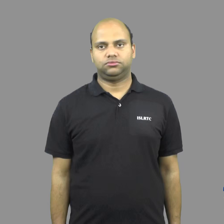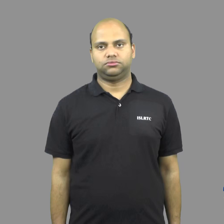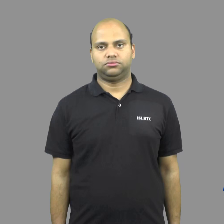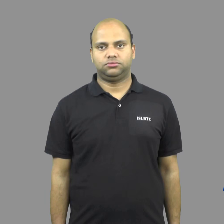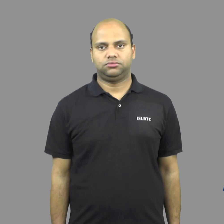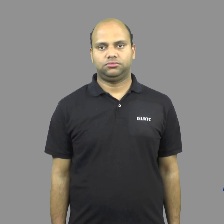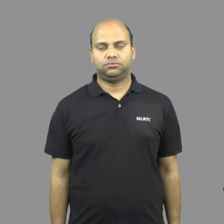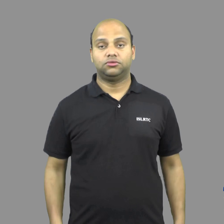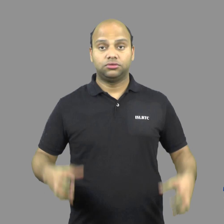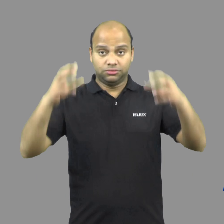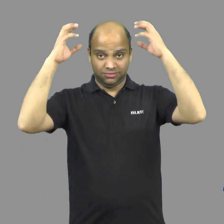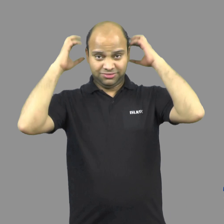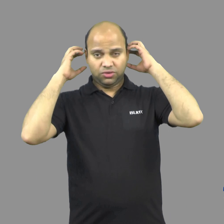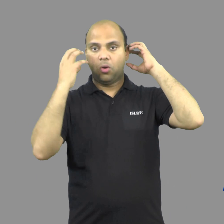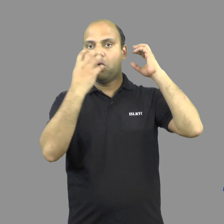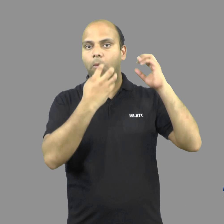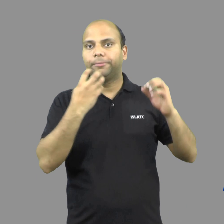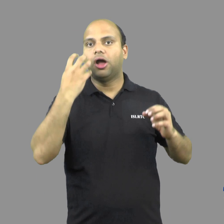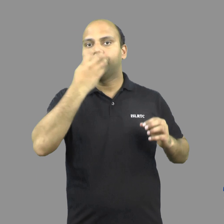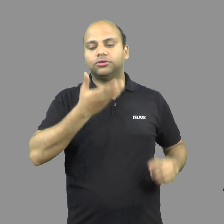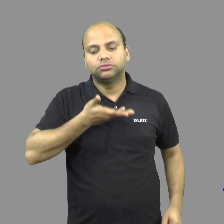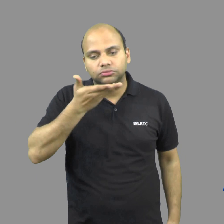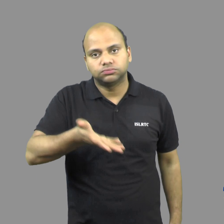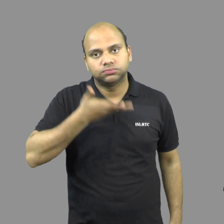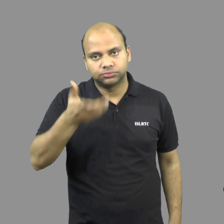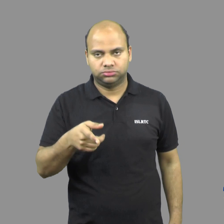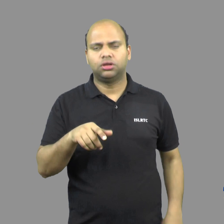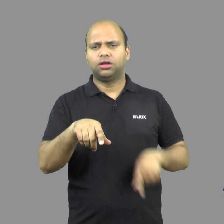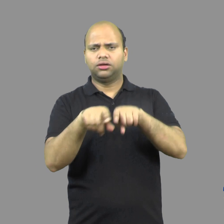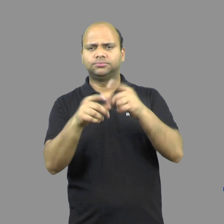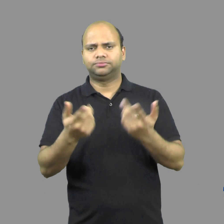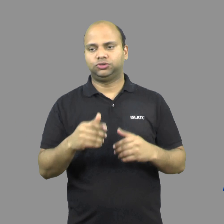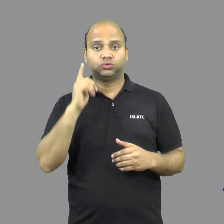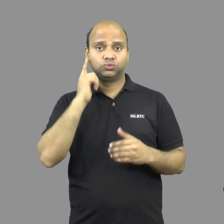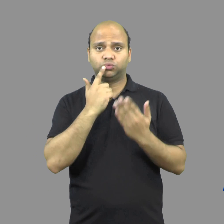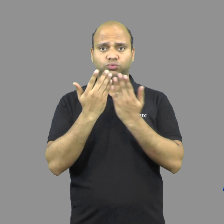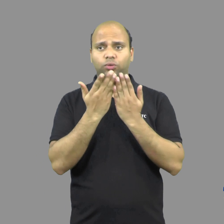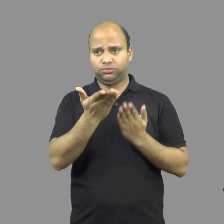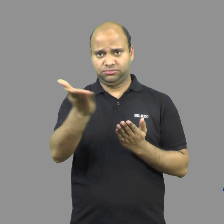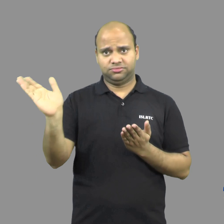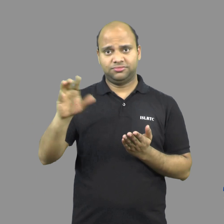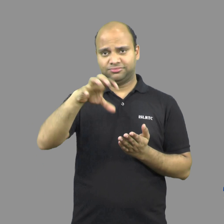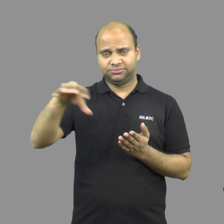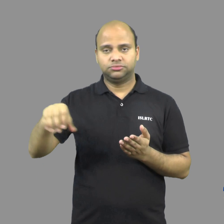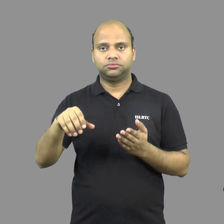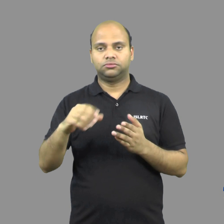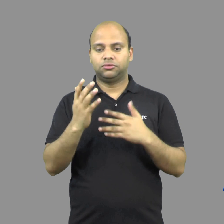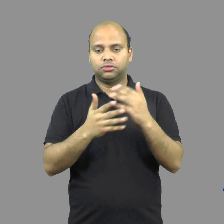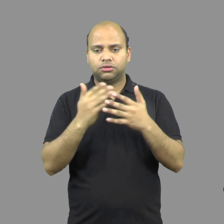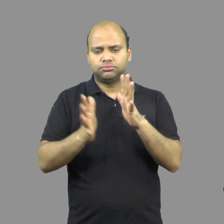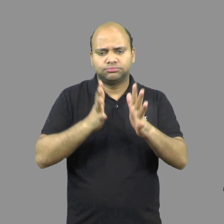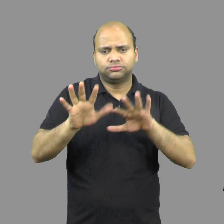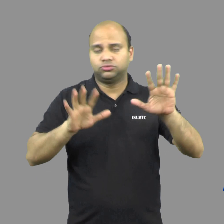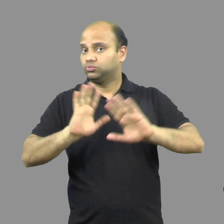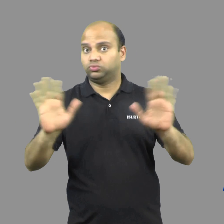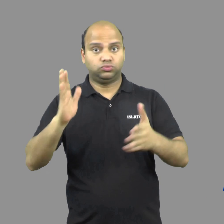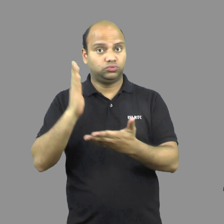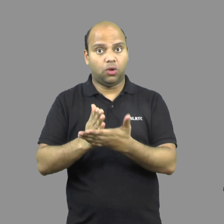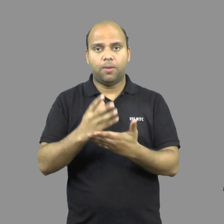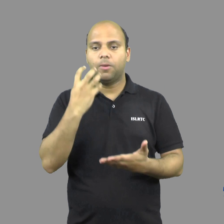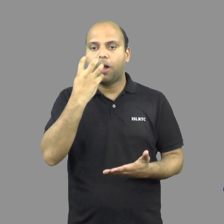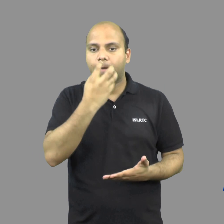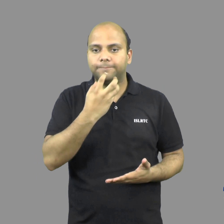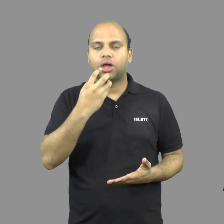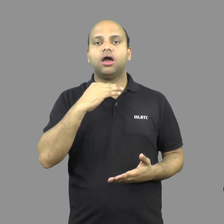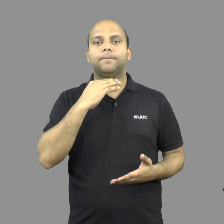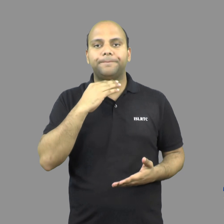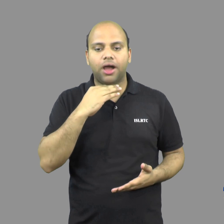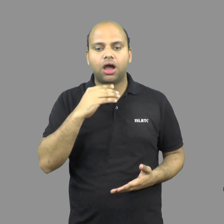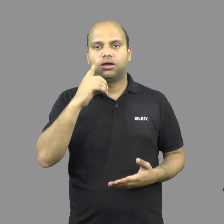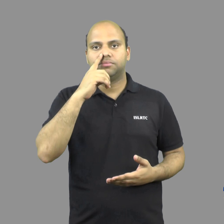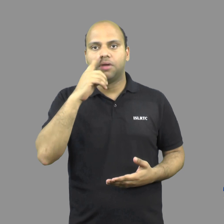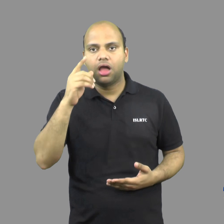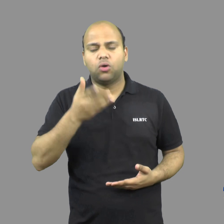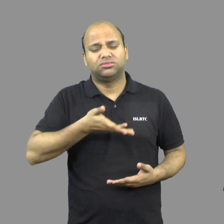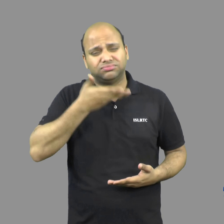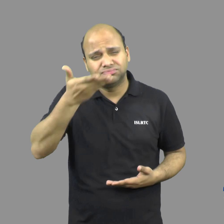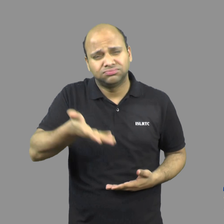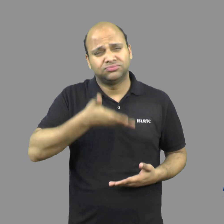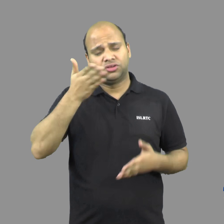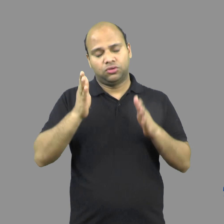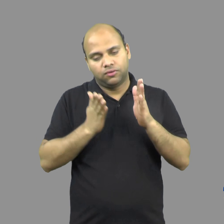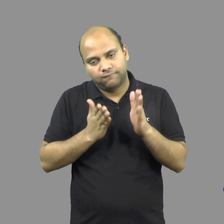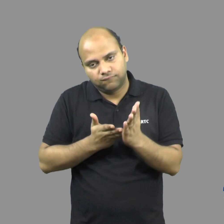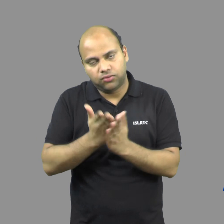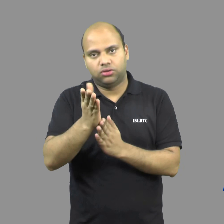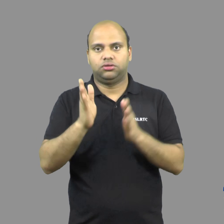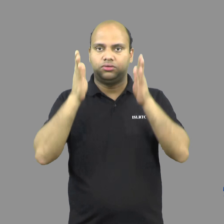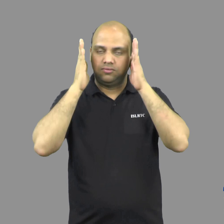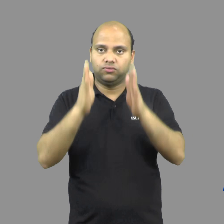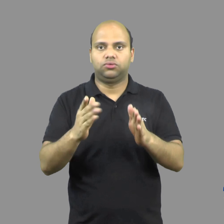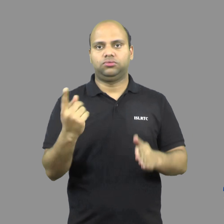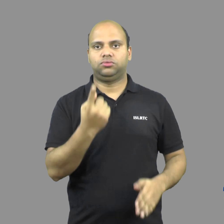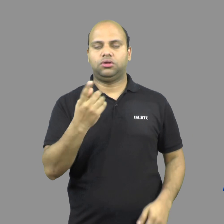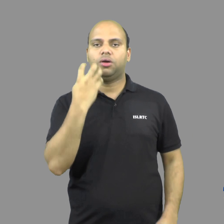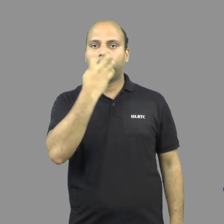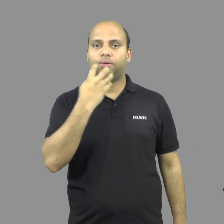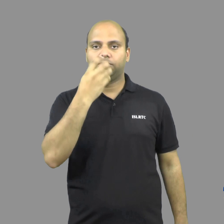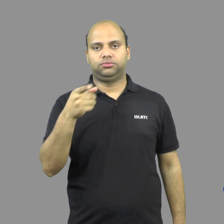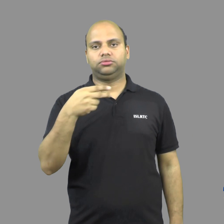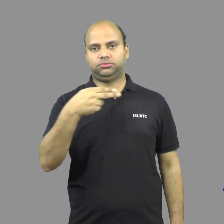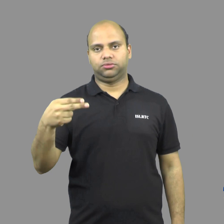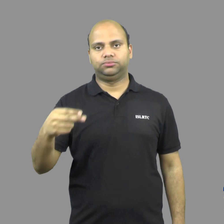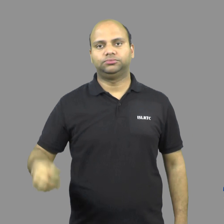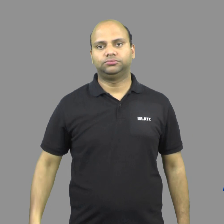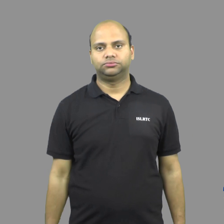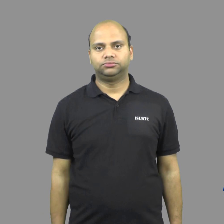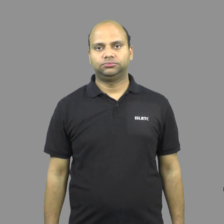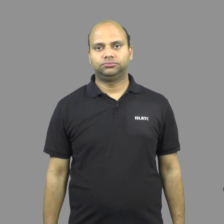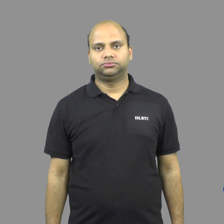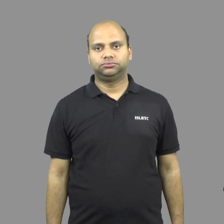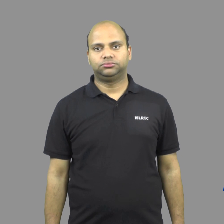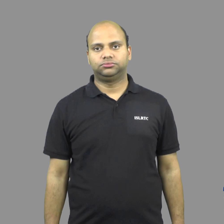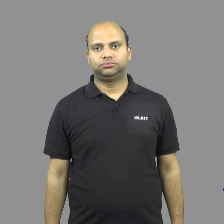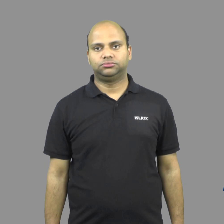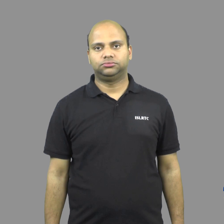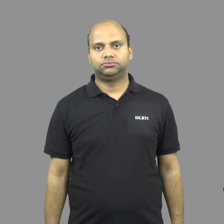Oralism